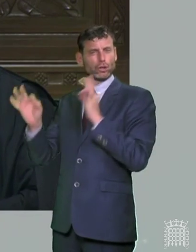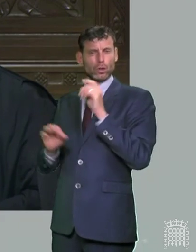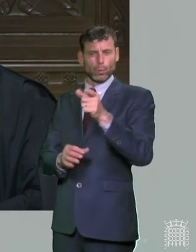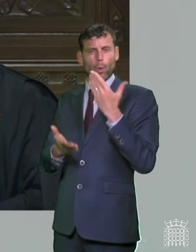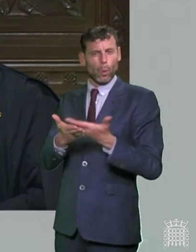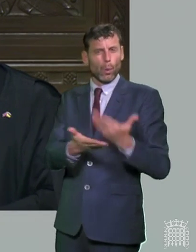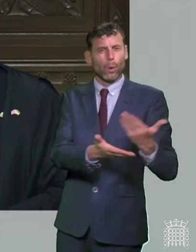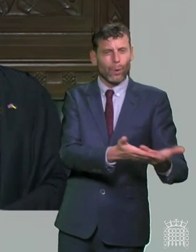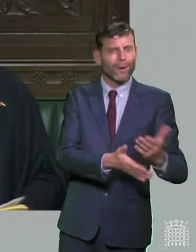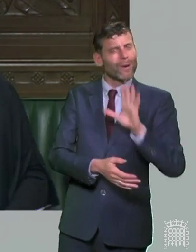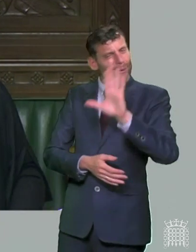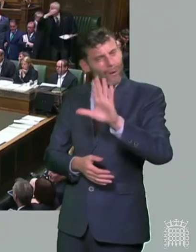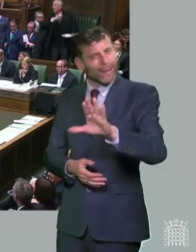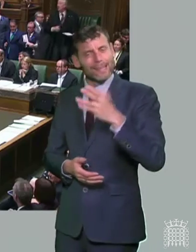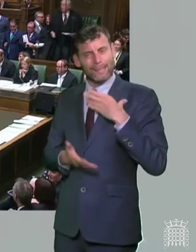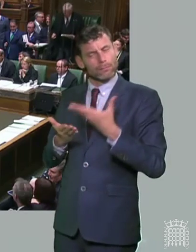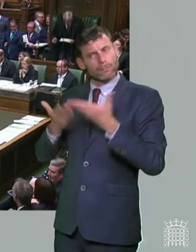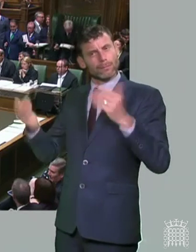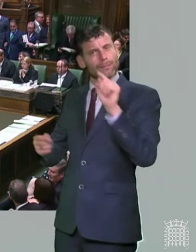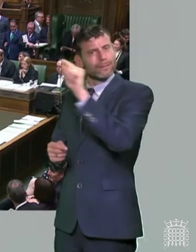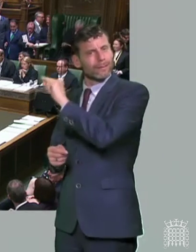Your friendships will dwindle if you carry on like that.